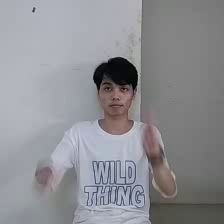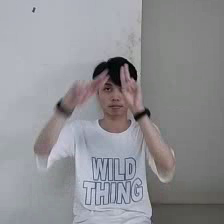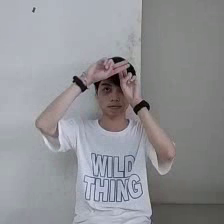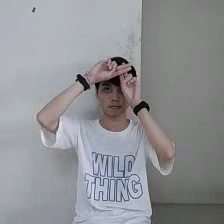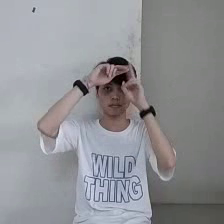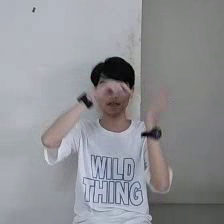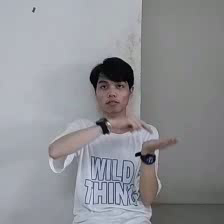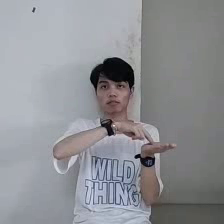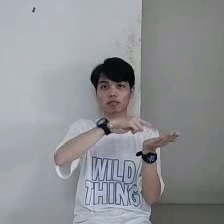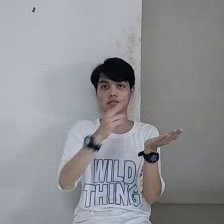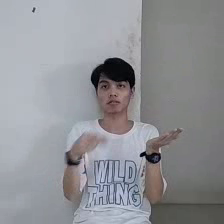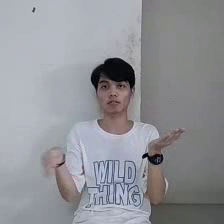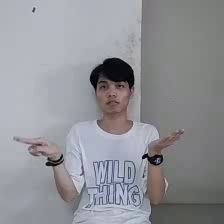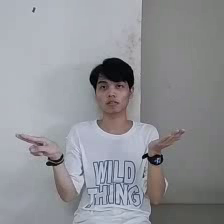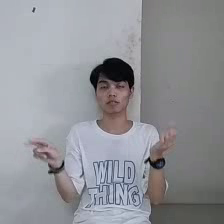Xuất viện